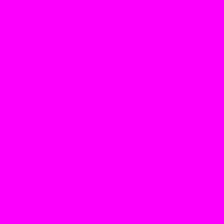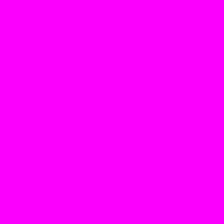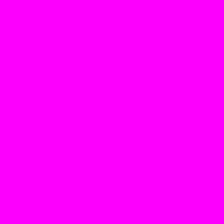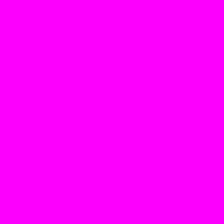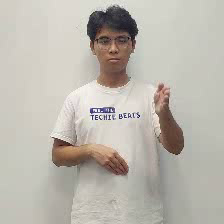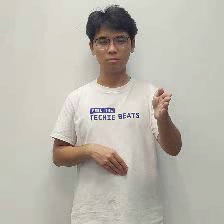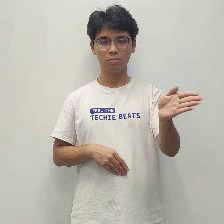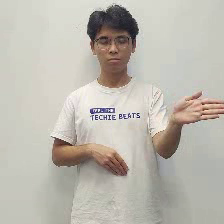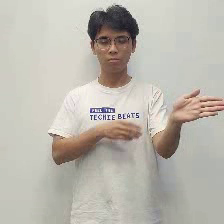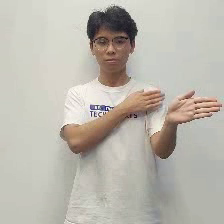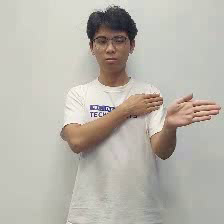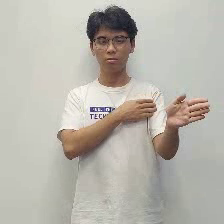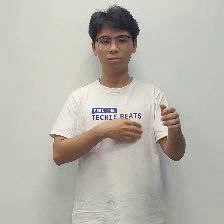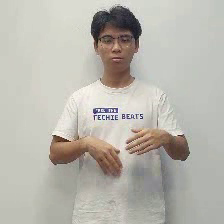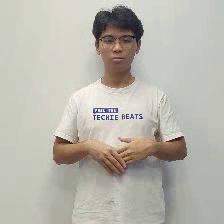Rẽ trái